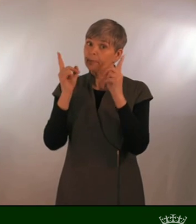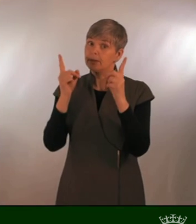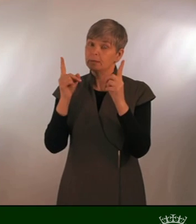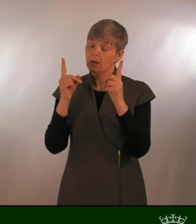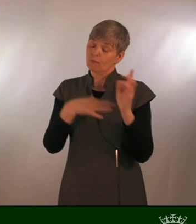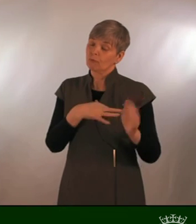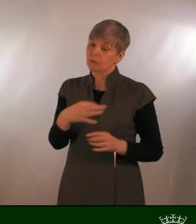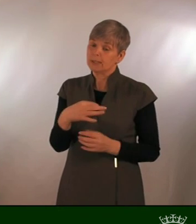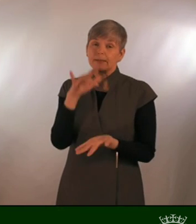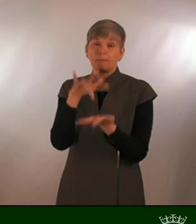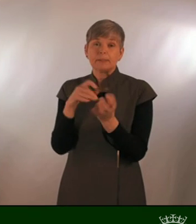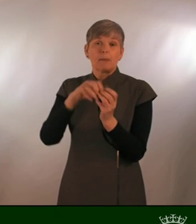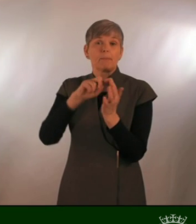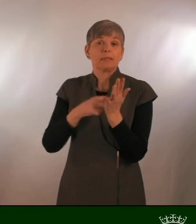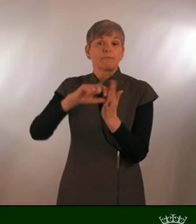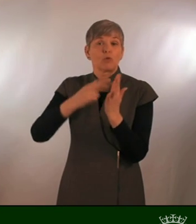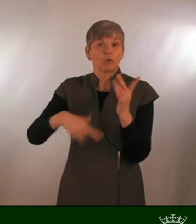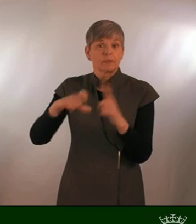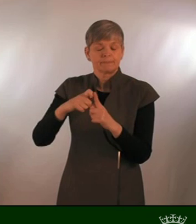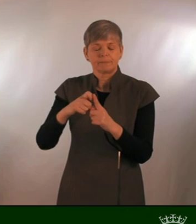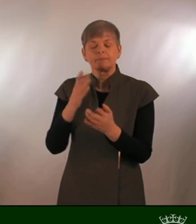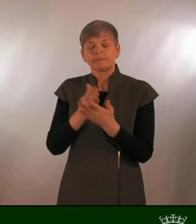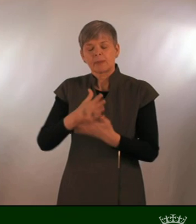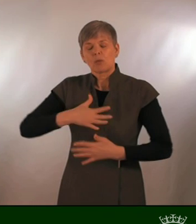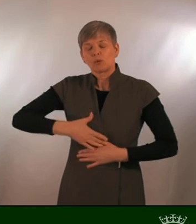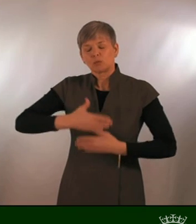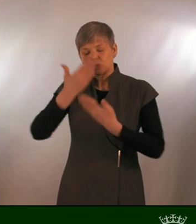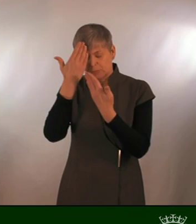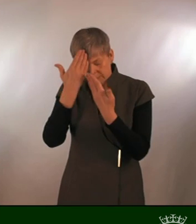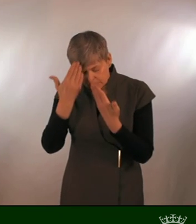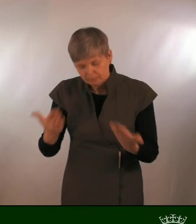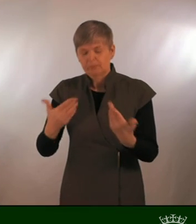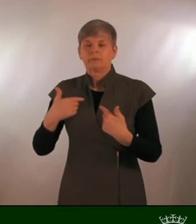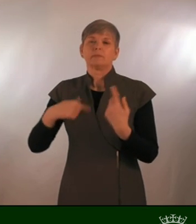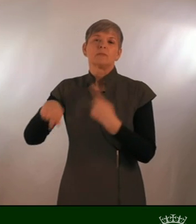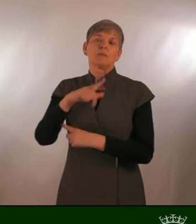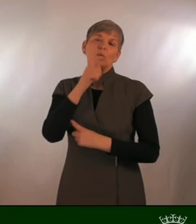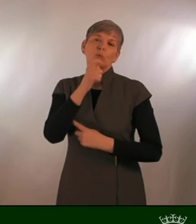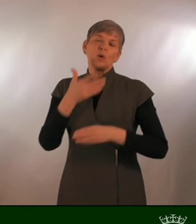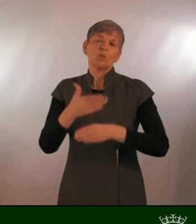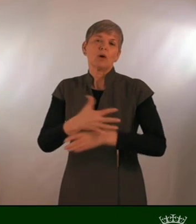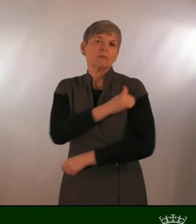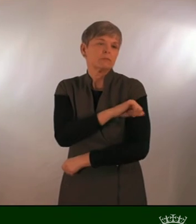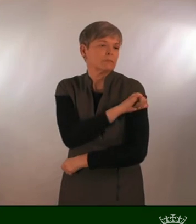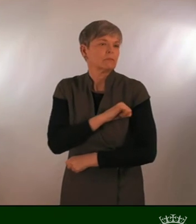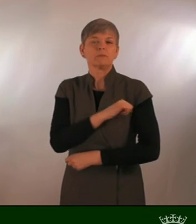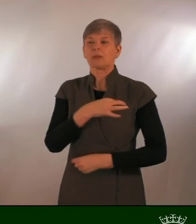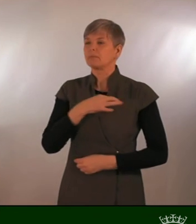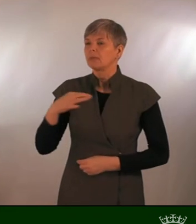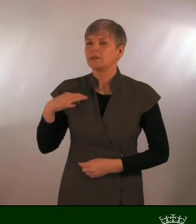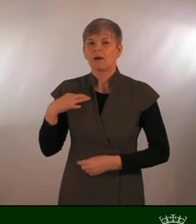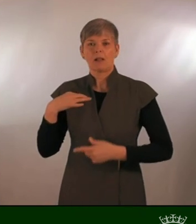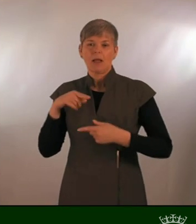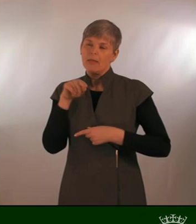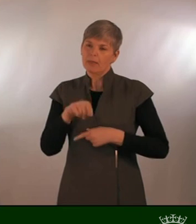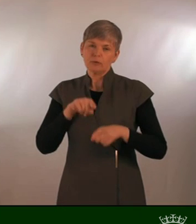I want once again to pay tribute to our medical staff, who are working so hard to combat the spread of this disease and care for those affected.